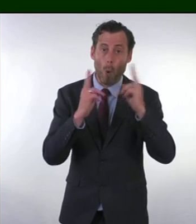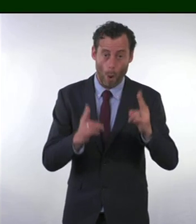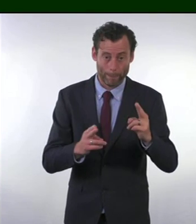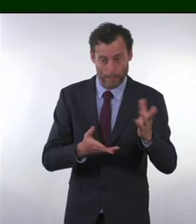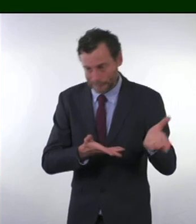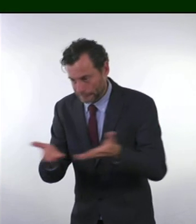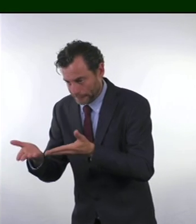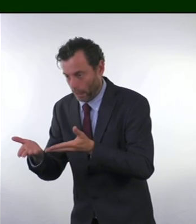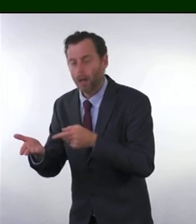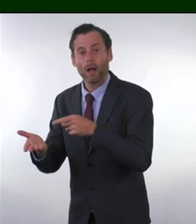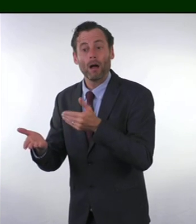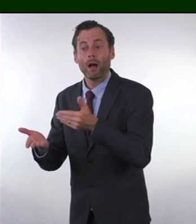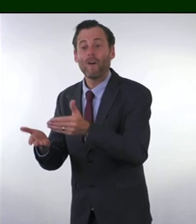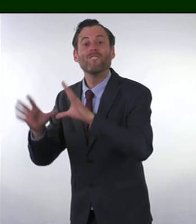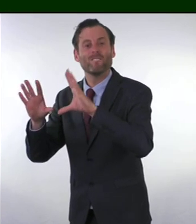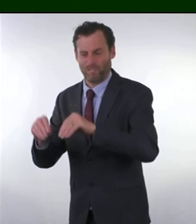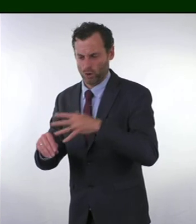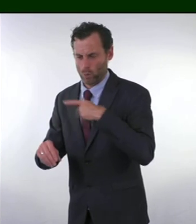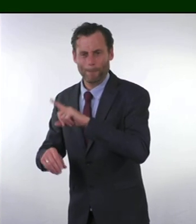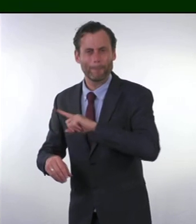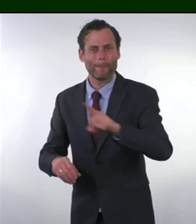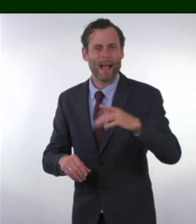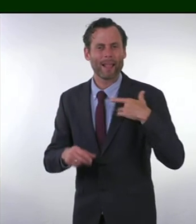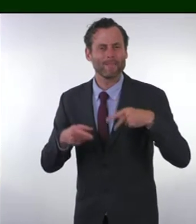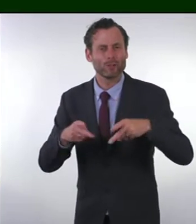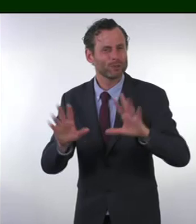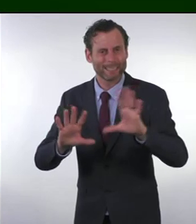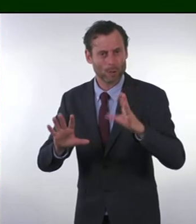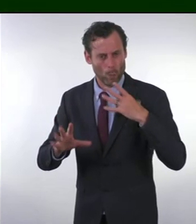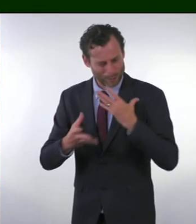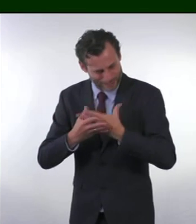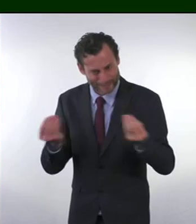We will do everything we can to stamp out homelessness in this country.